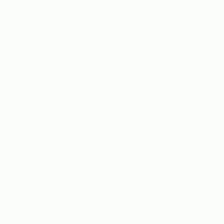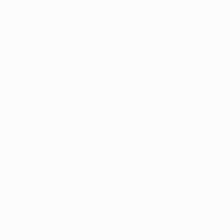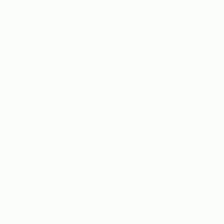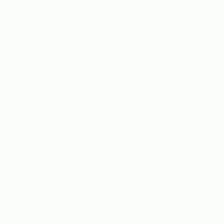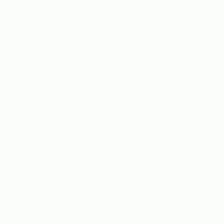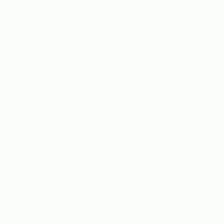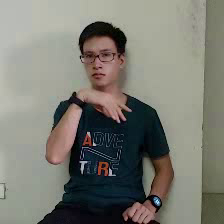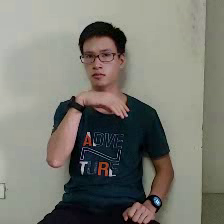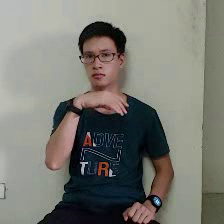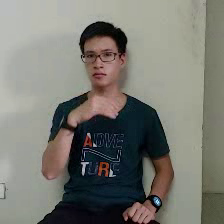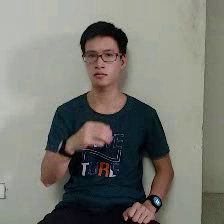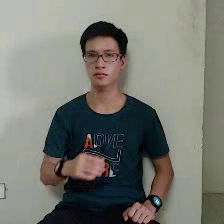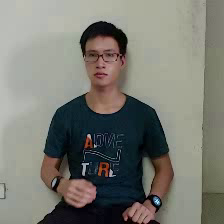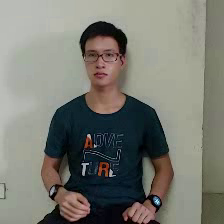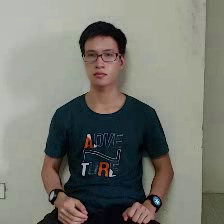Nói xấu